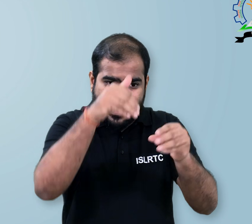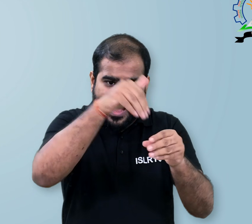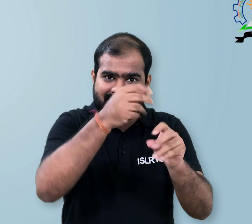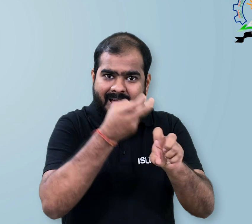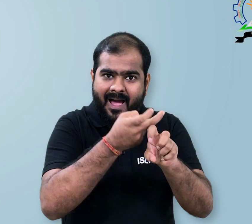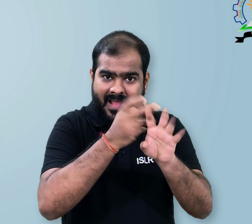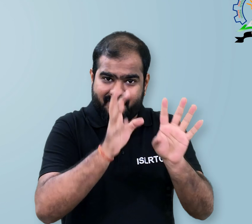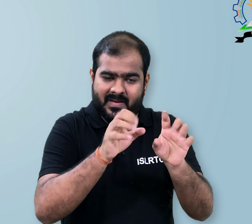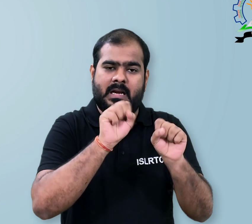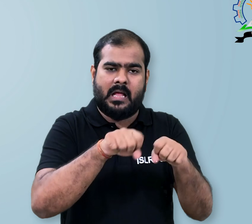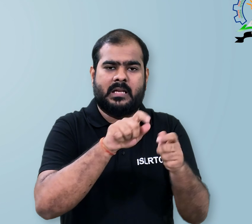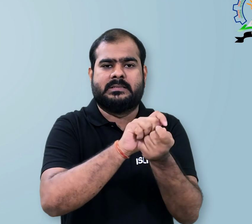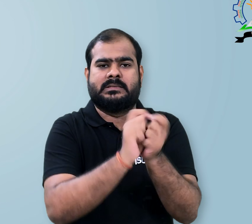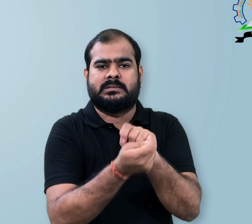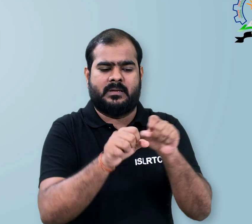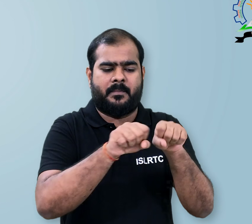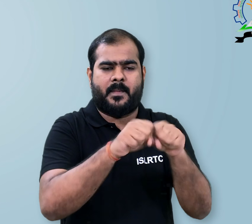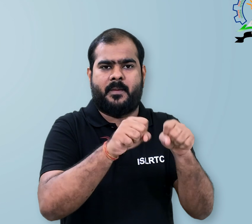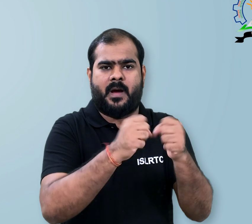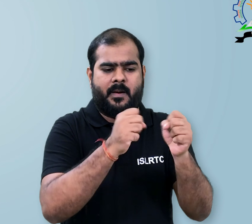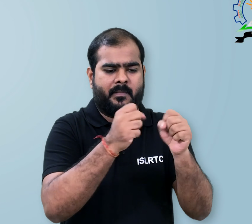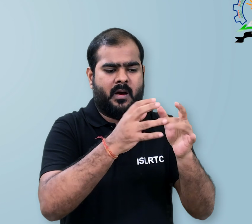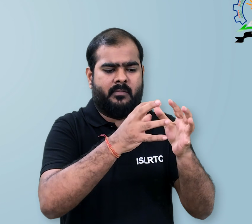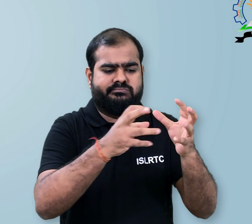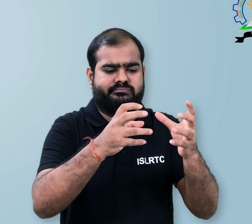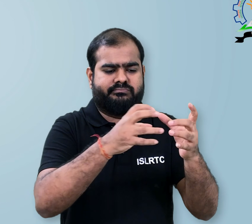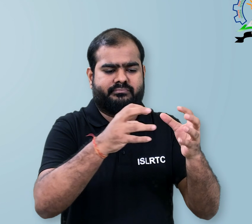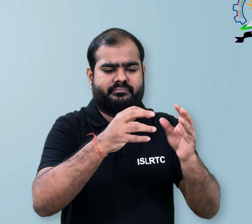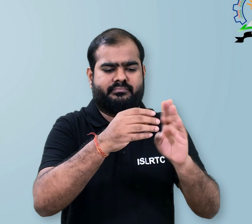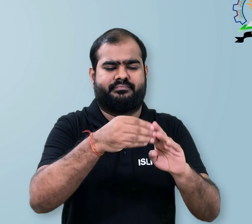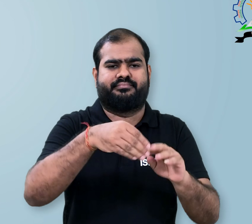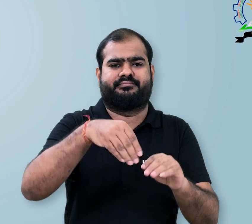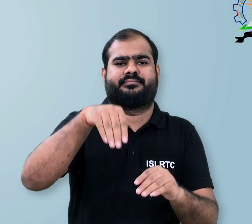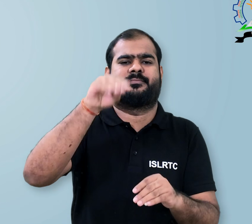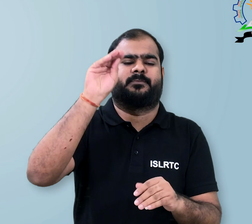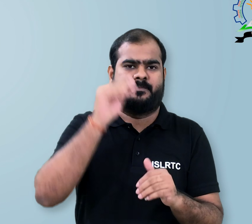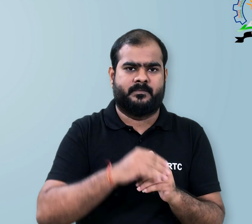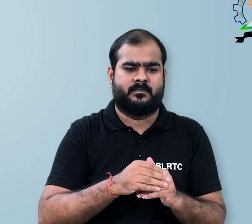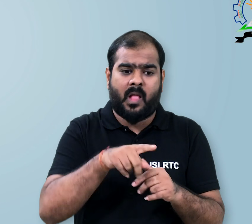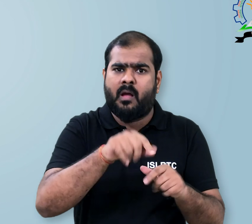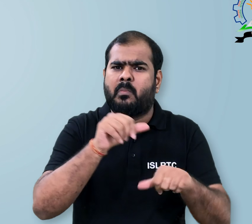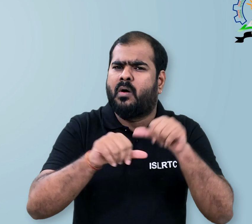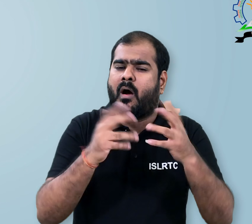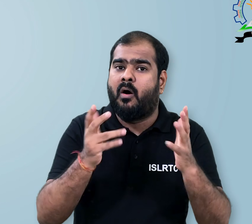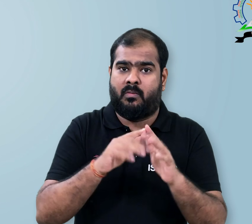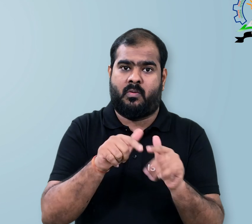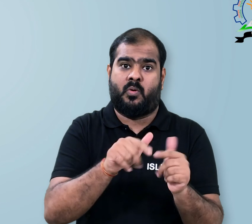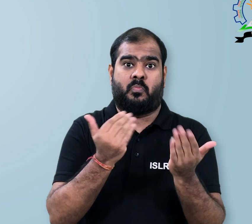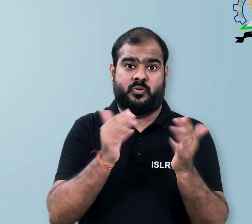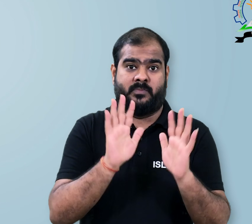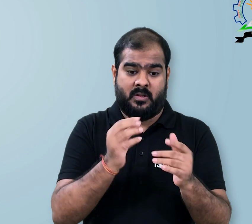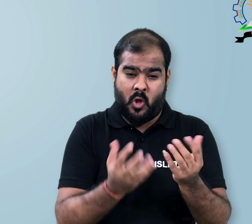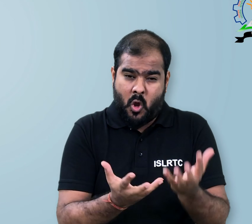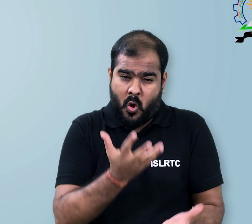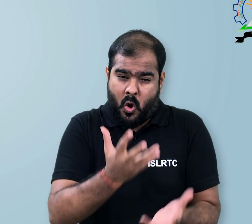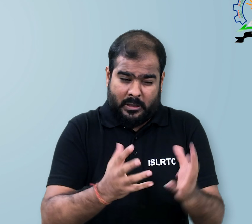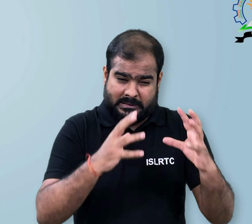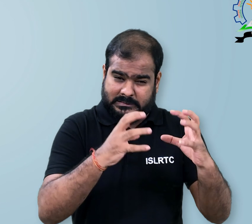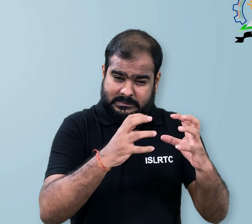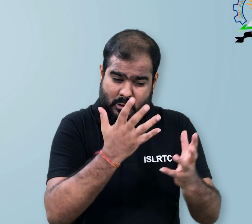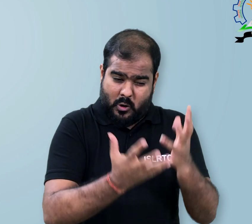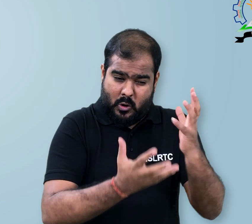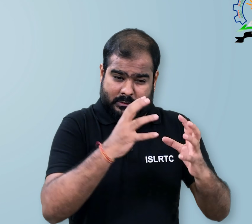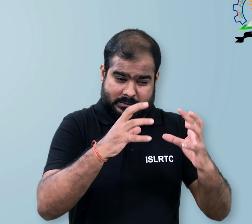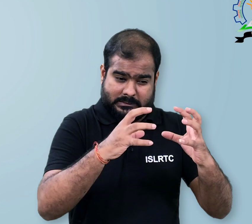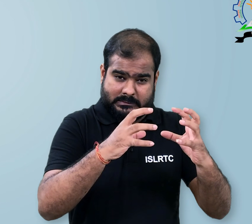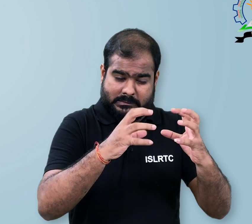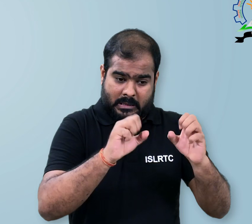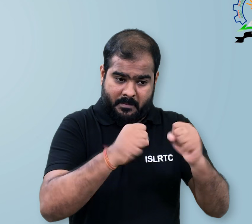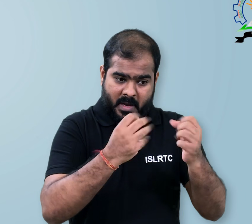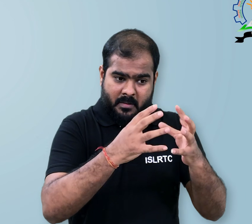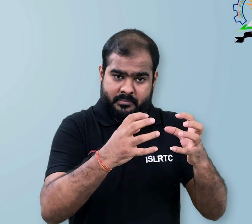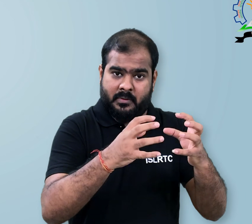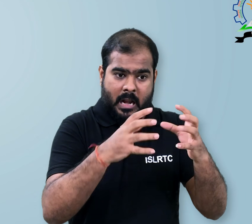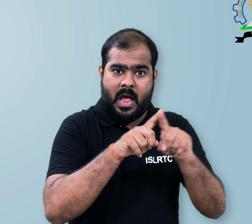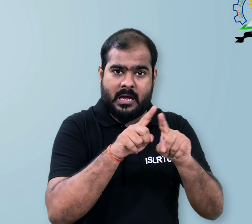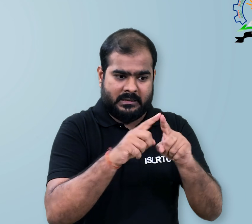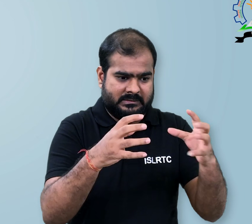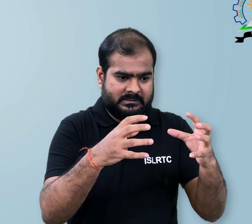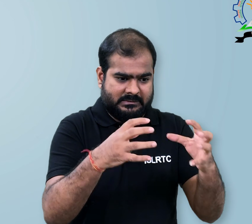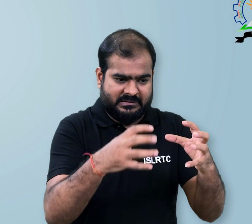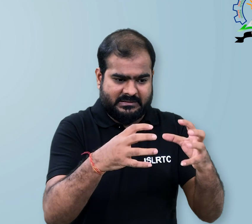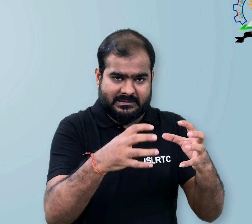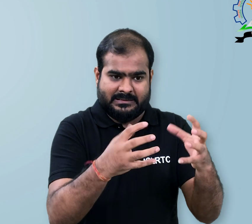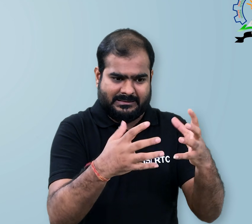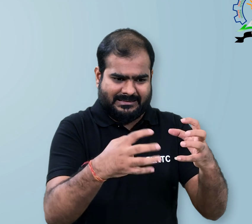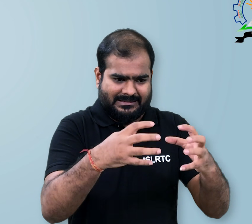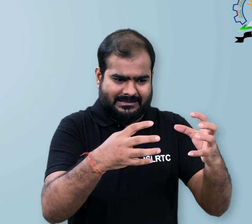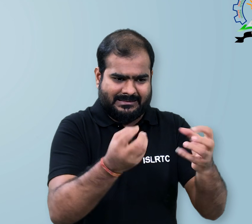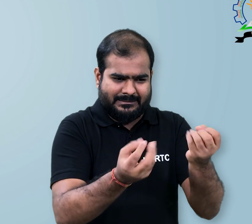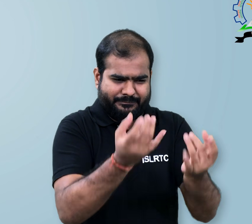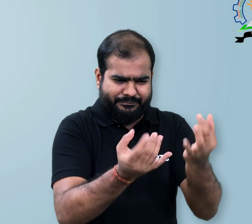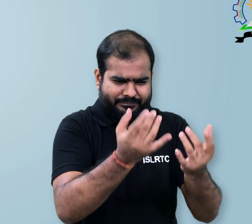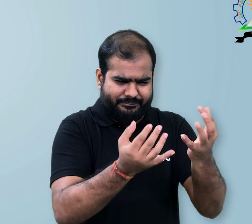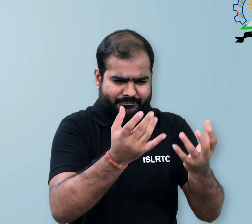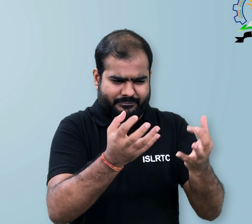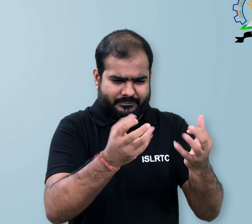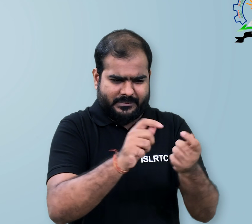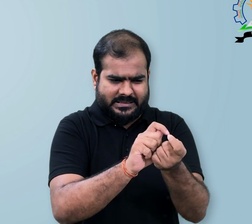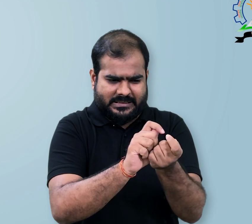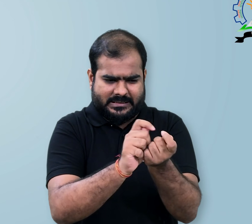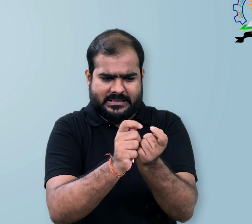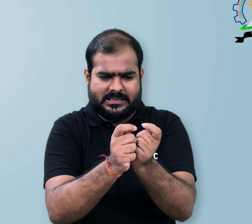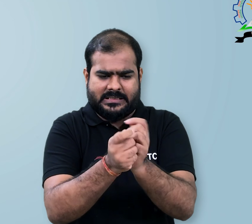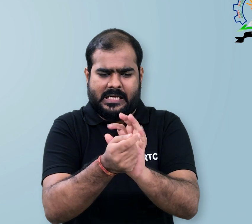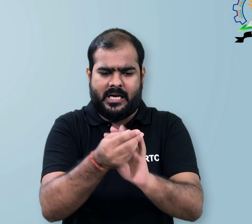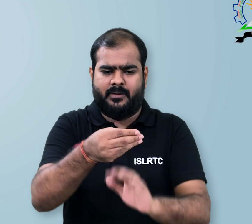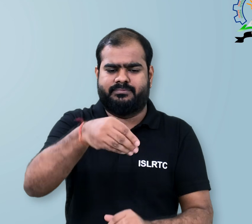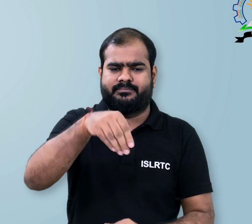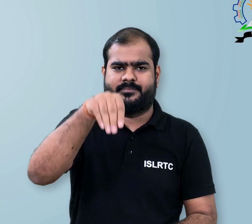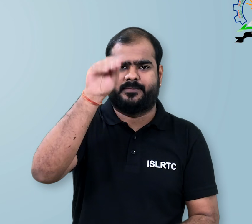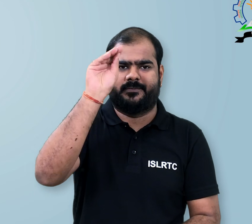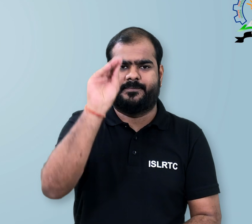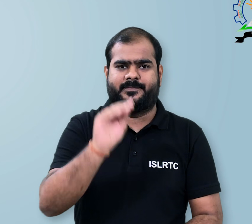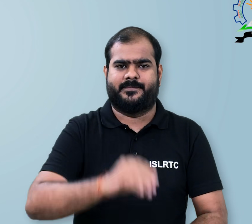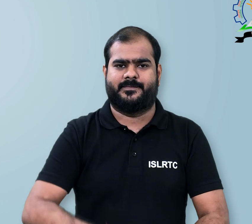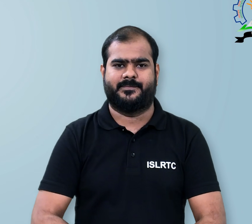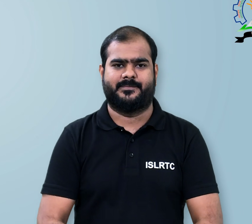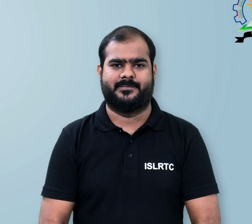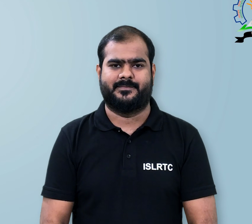This change occurs on heating a solid because the particles of the solid gain energy and start vibrating more vigorously.